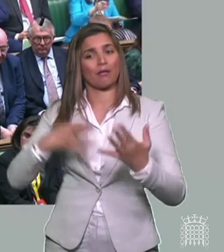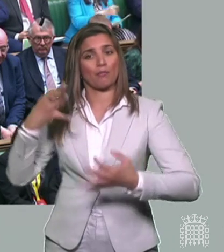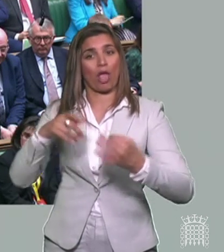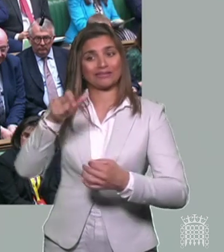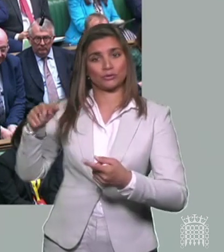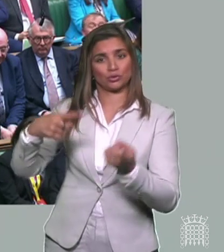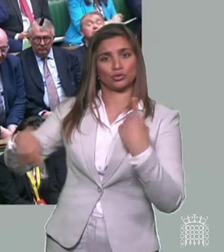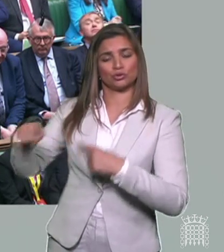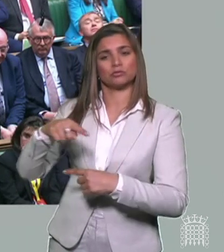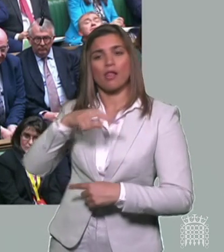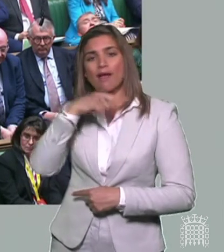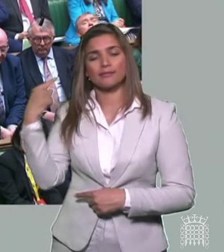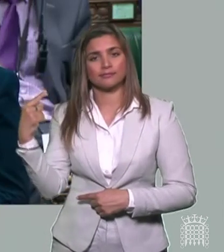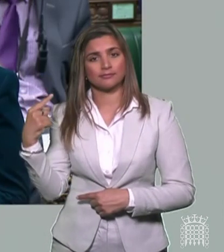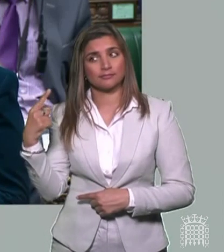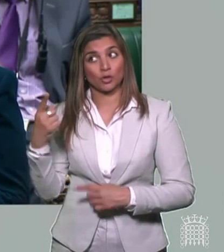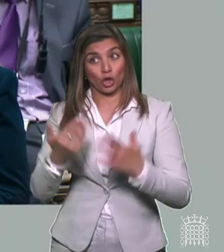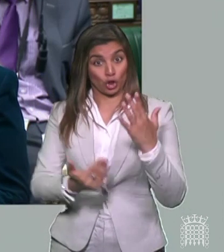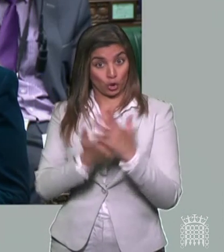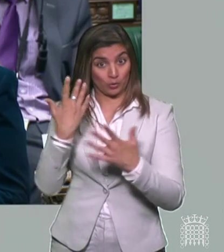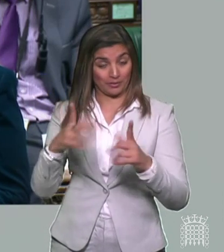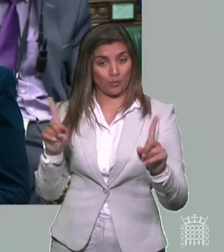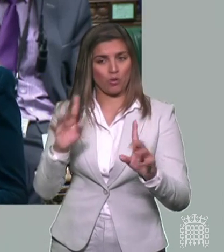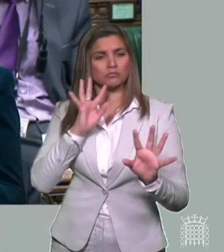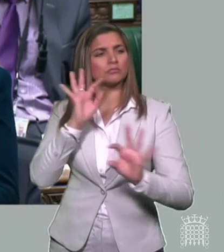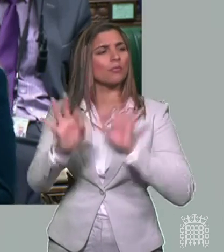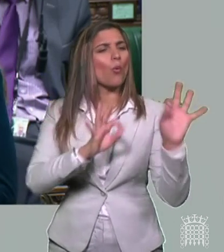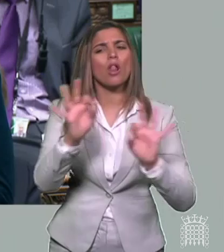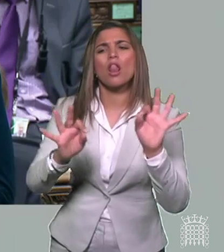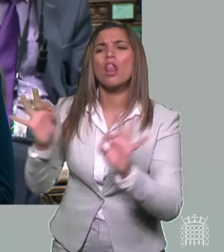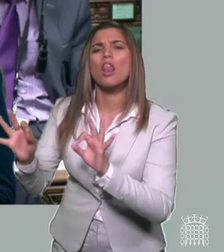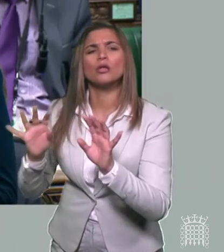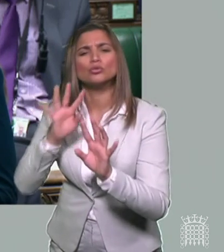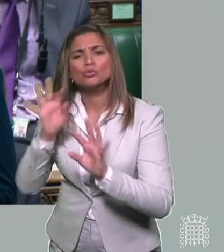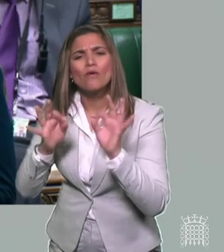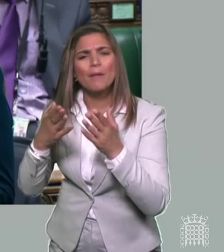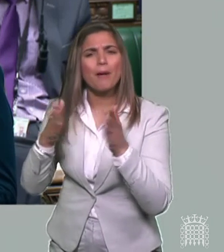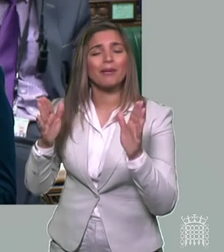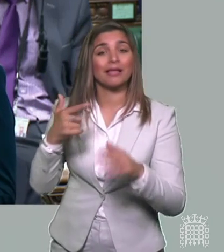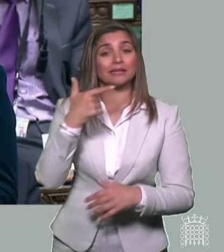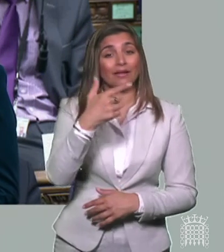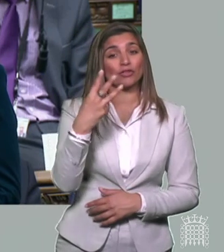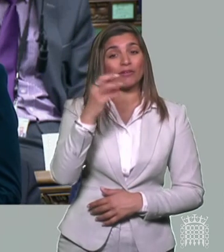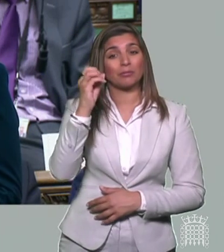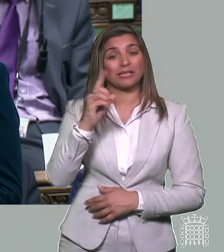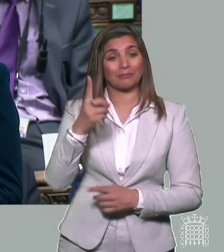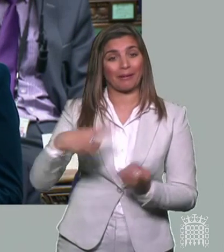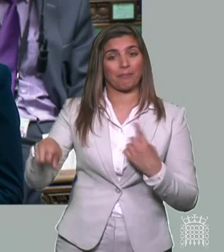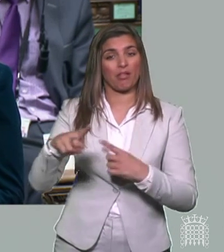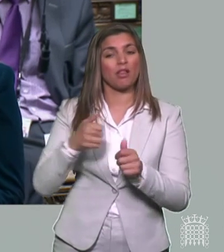New polling by Compassion in Politics shows that 73% of people support such a law.